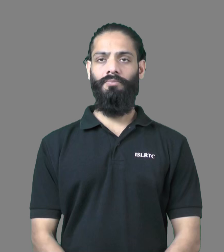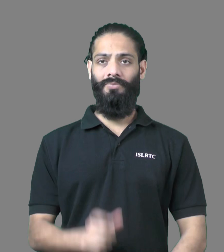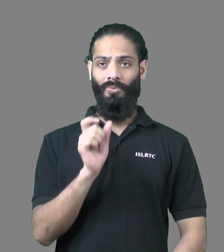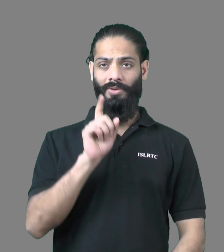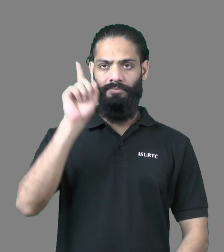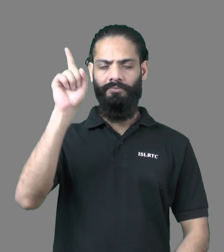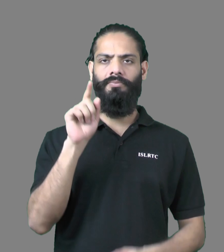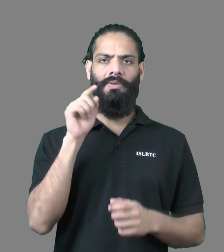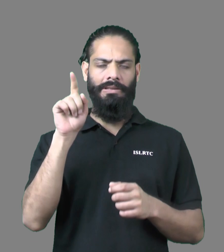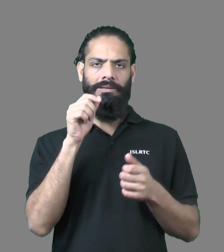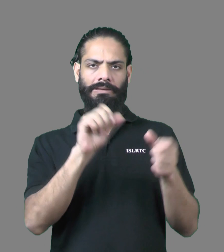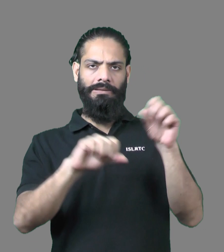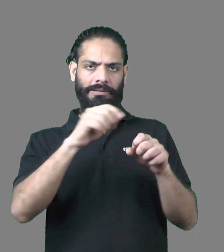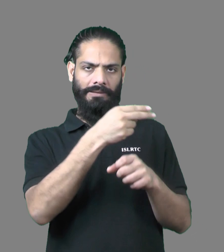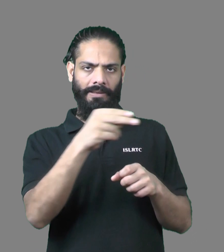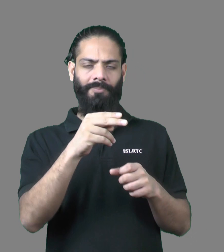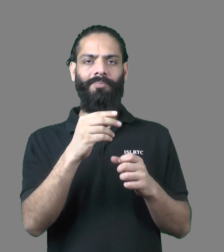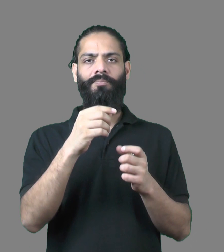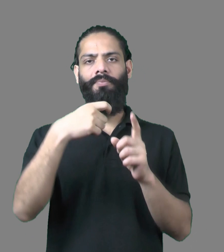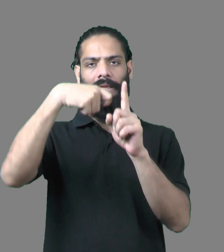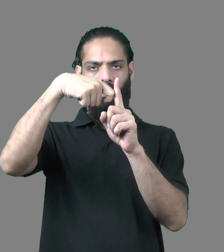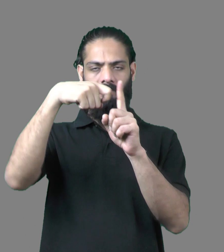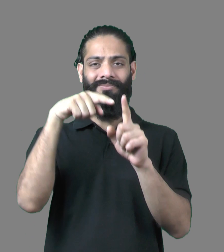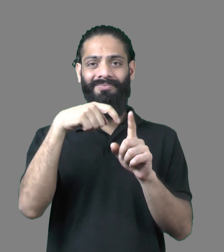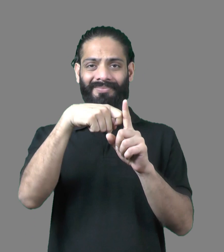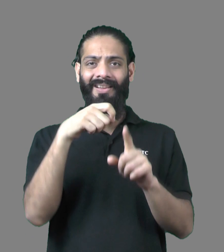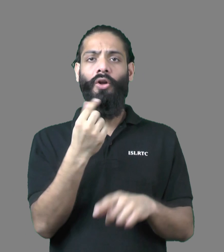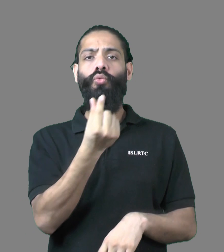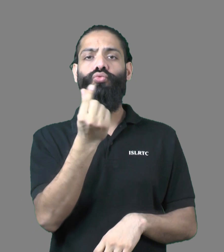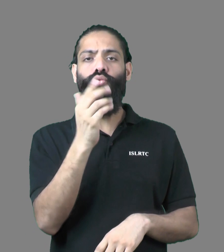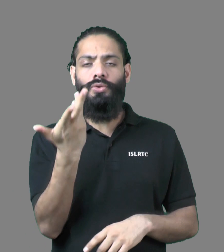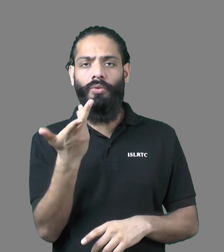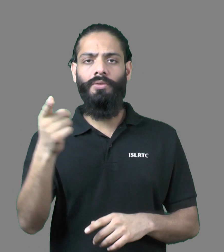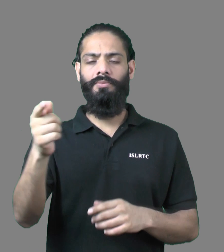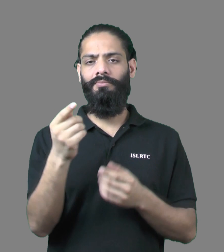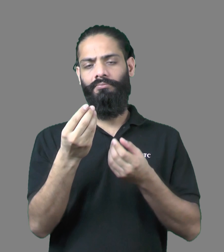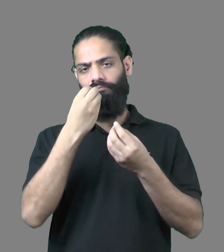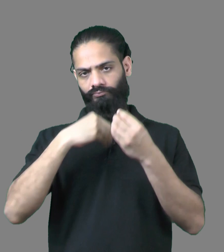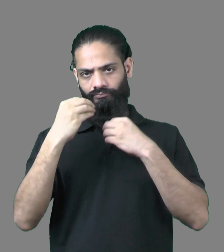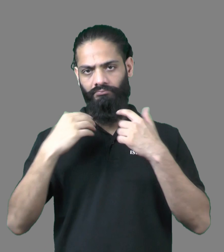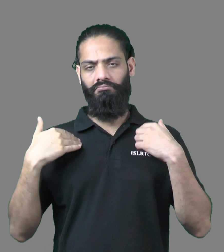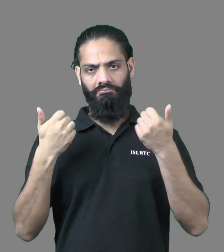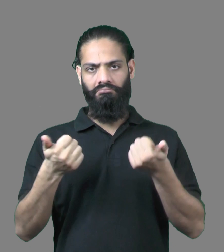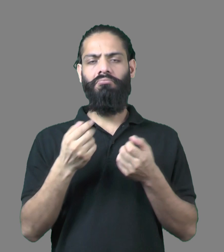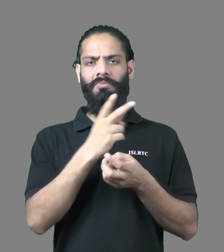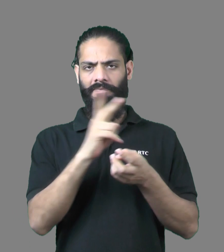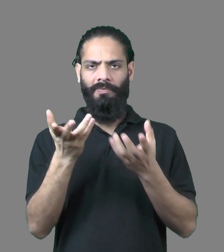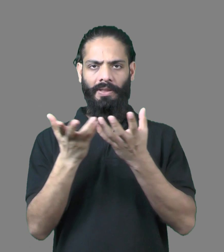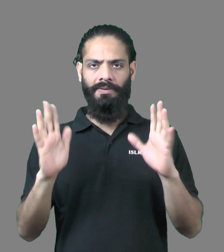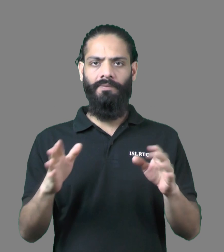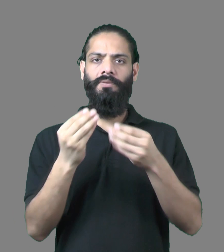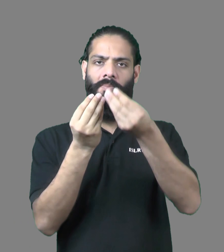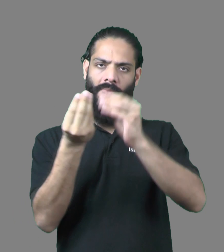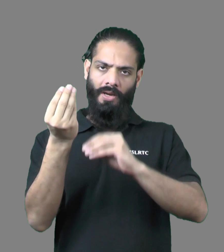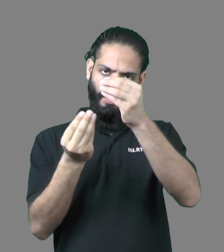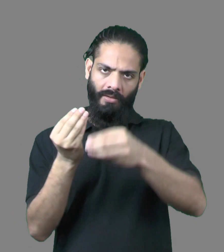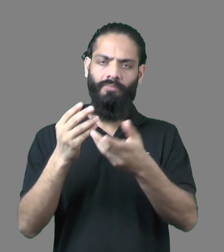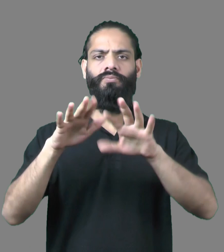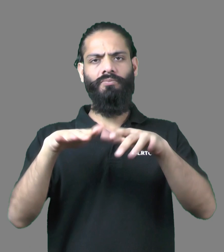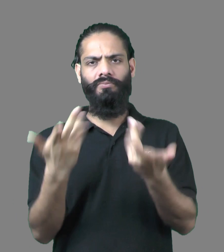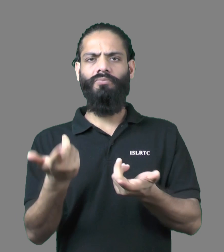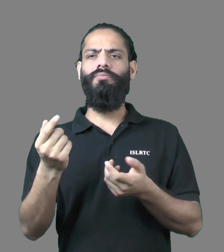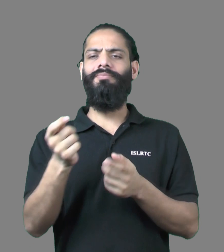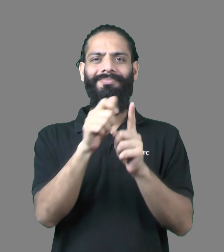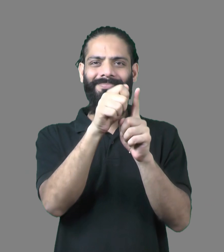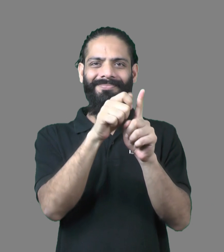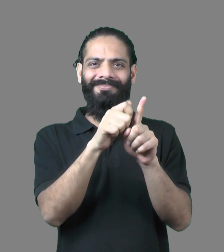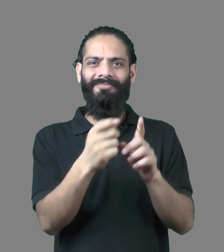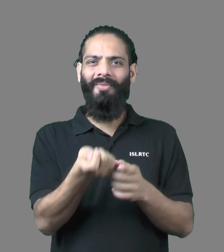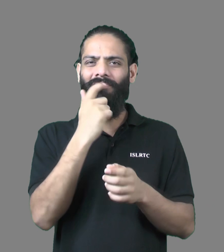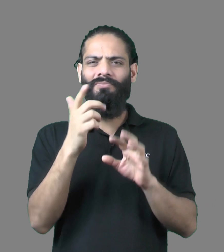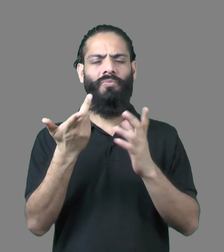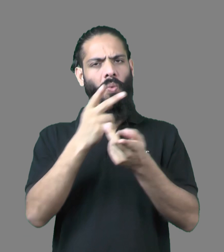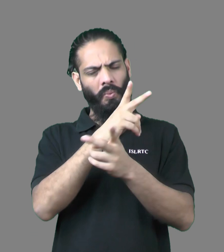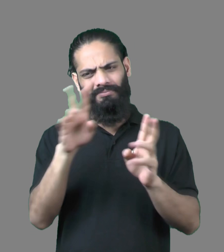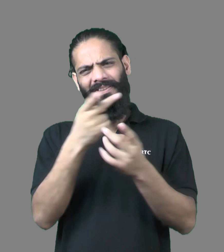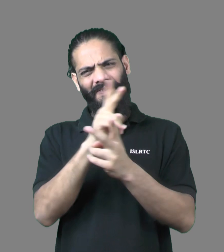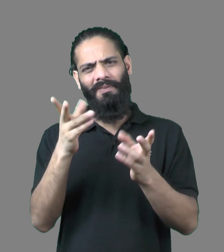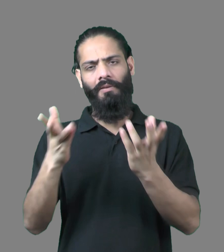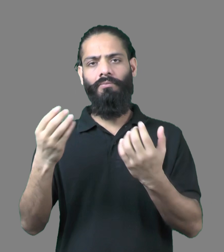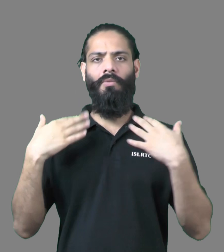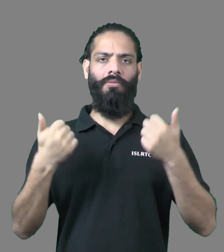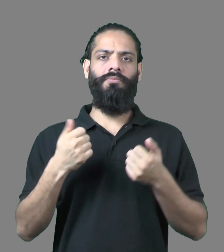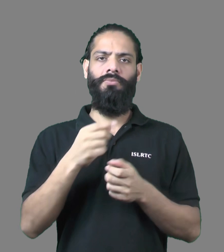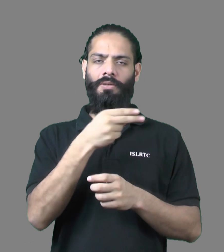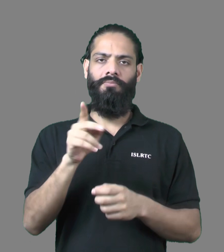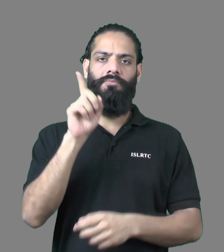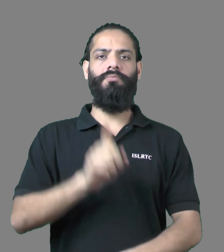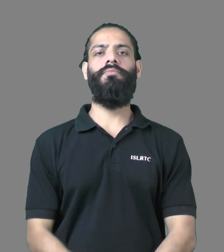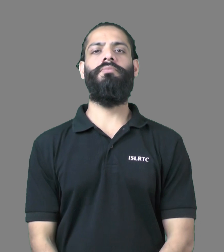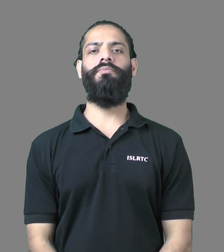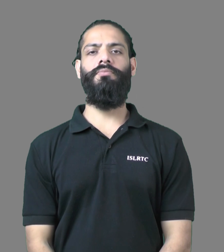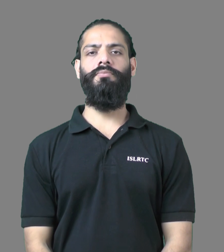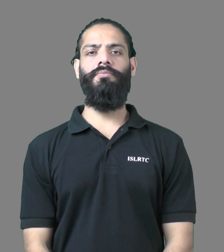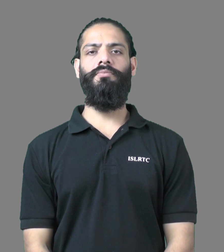Potassium